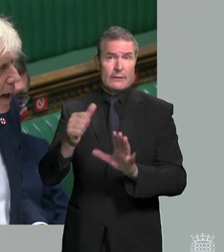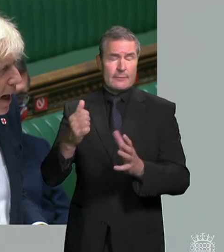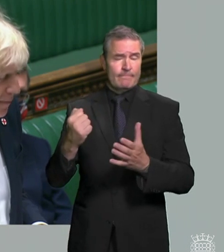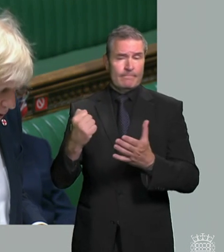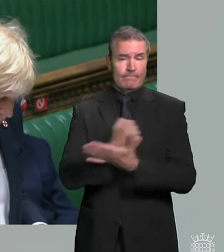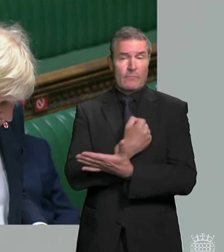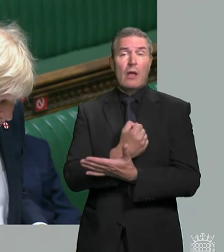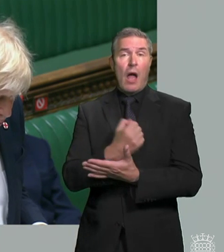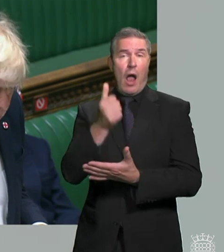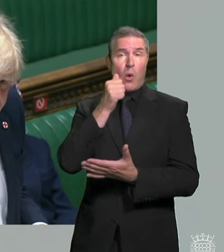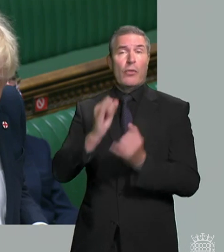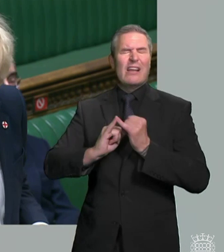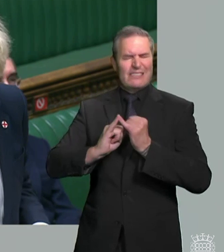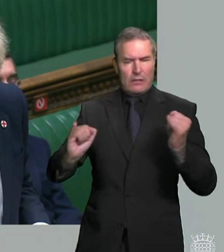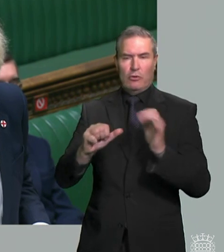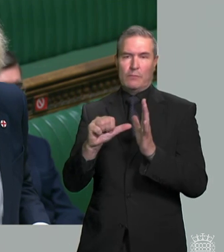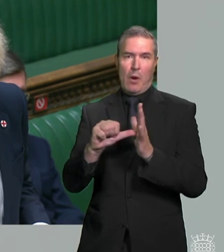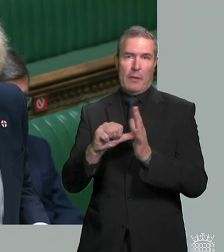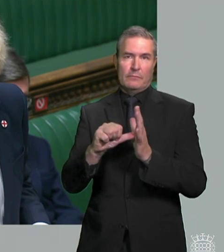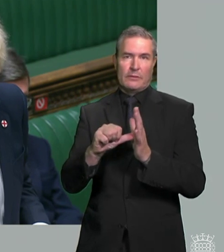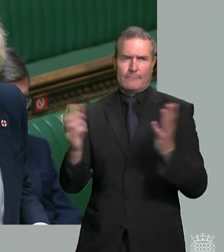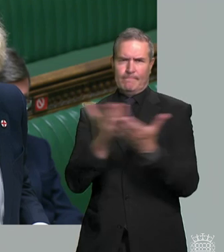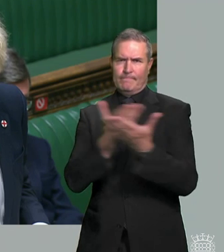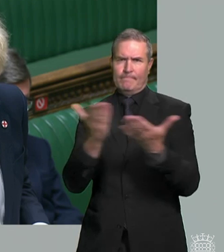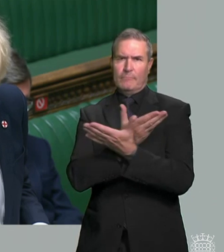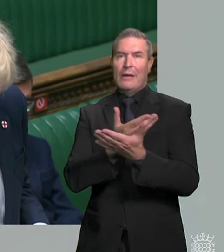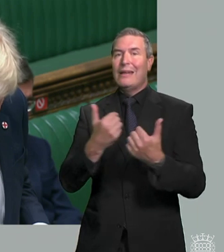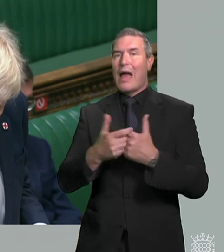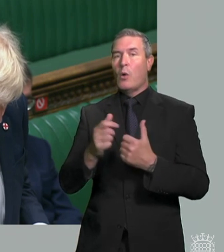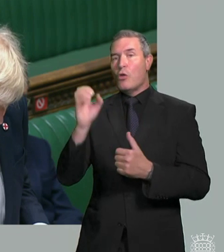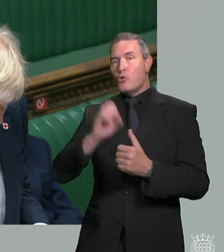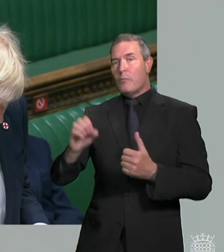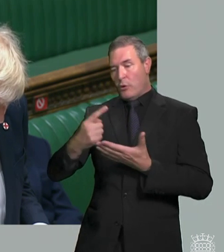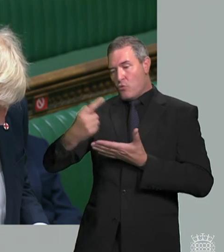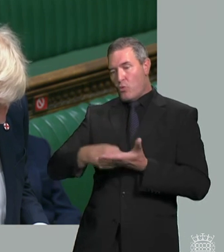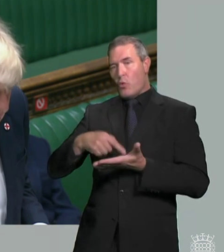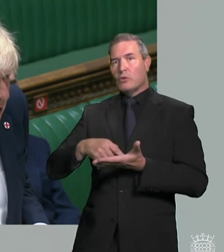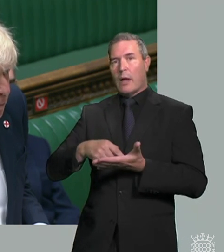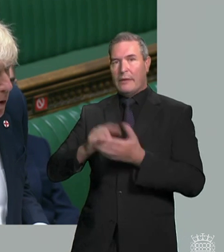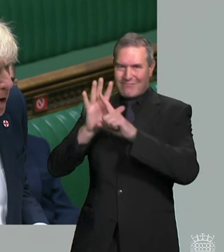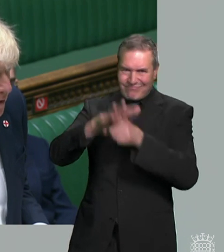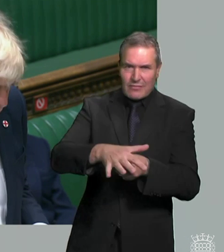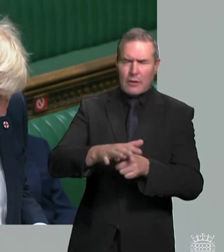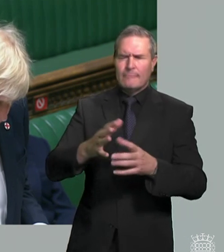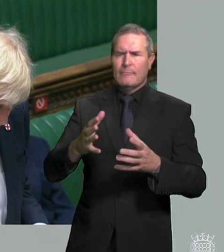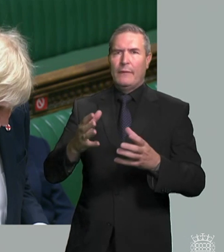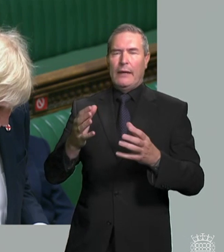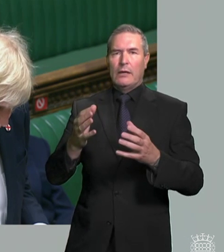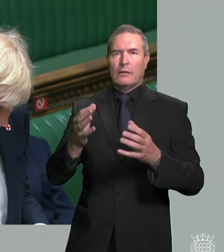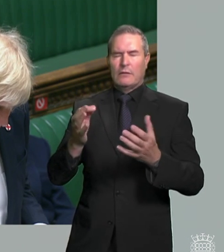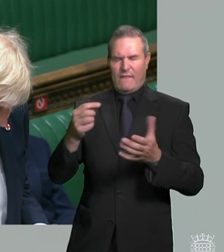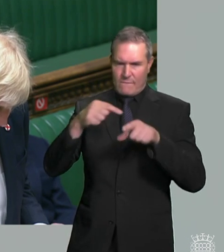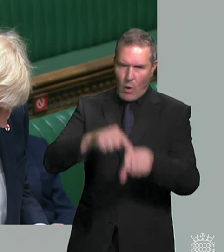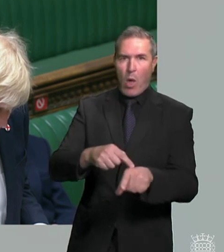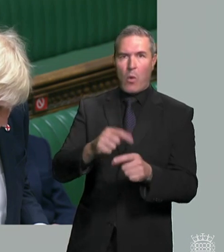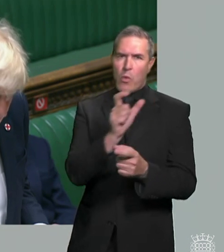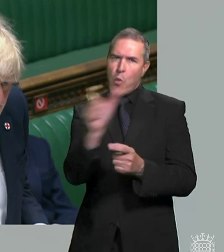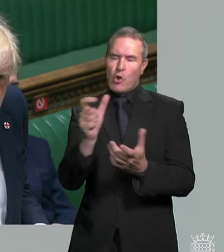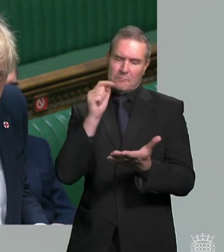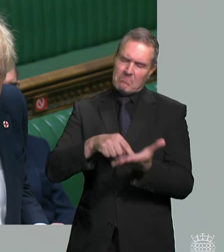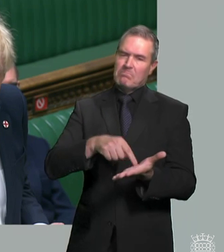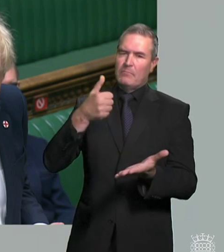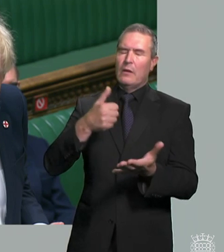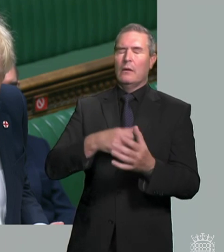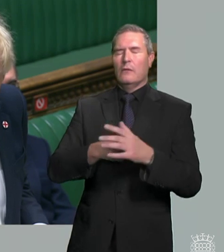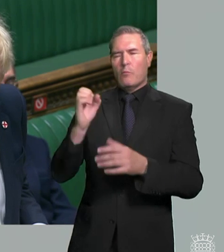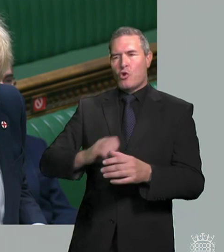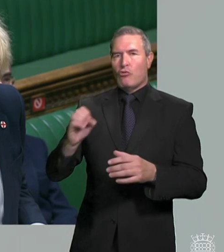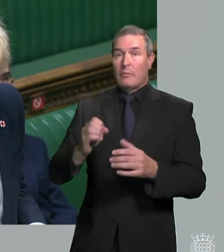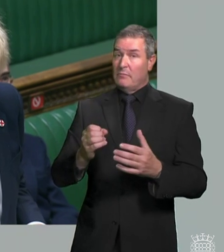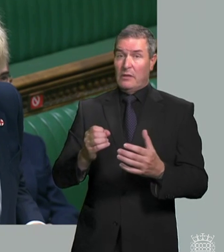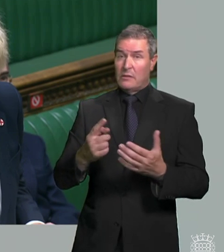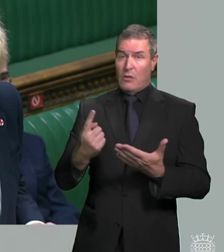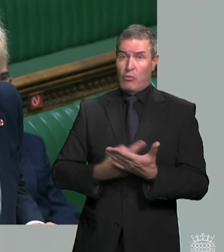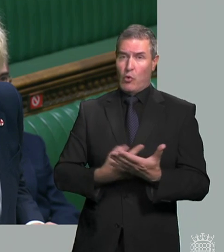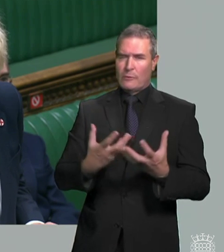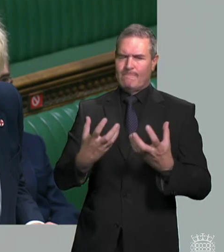There remain very serious problems in what I believe is the misapplication—the excessively legally purist application—of that protocol.